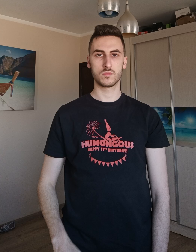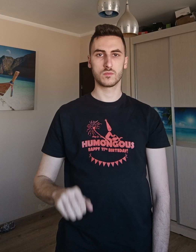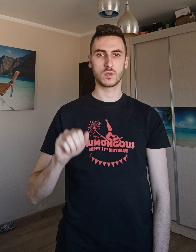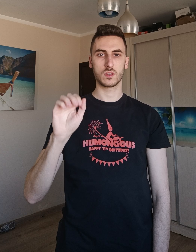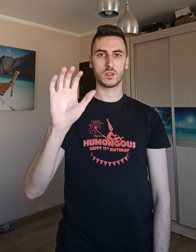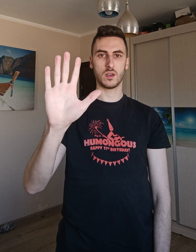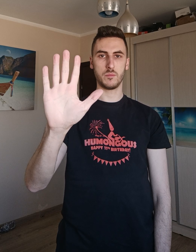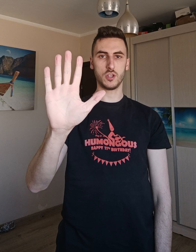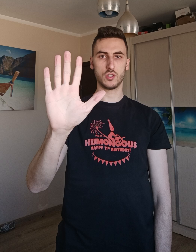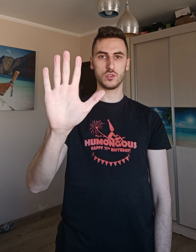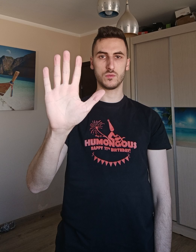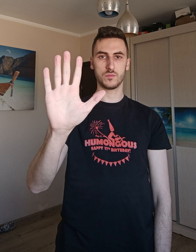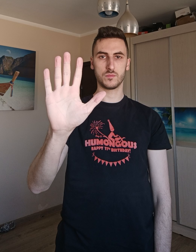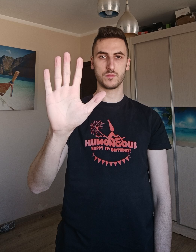חמש